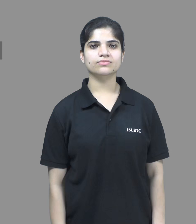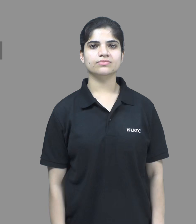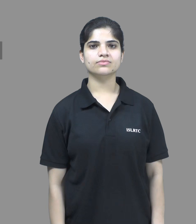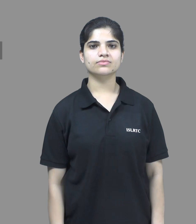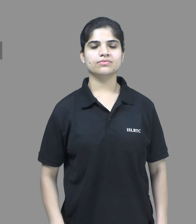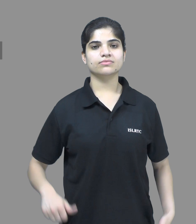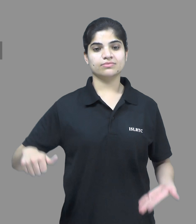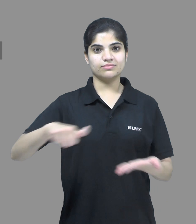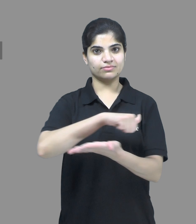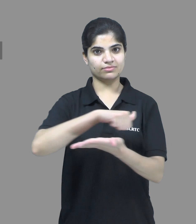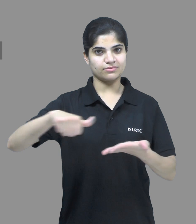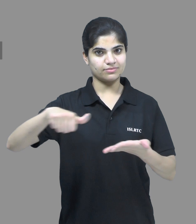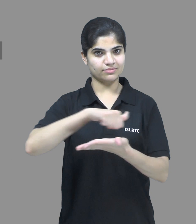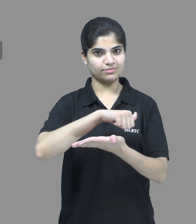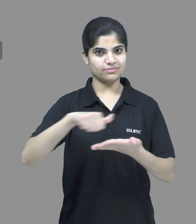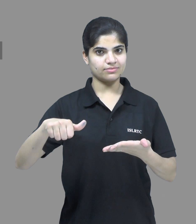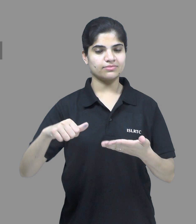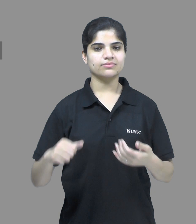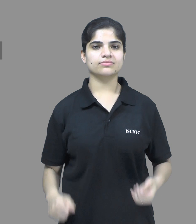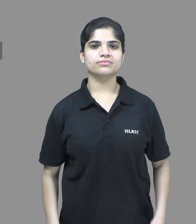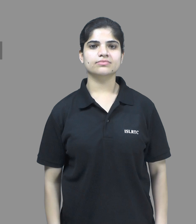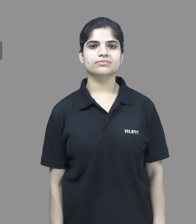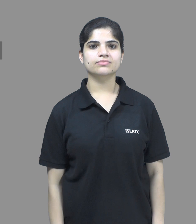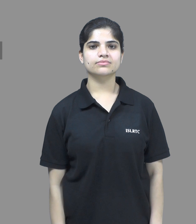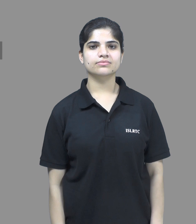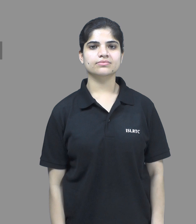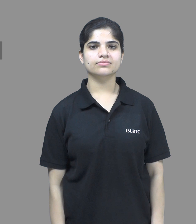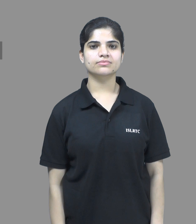Iron (Clothes)